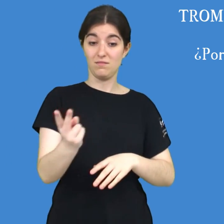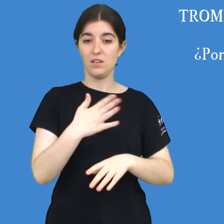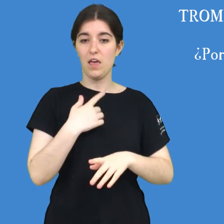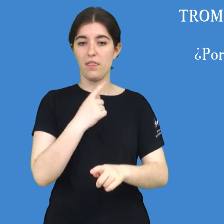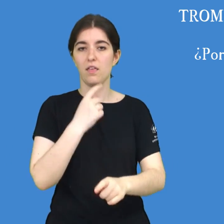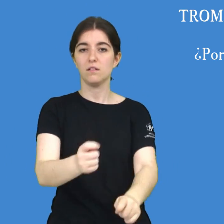querer decir